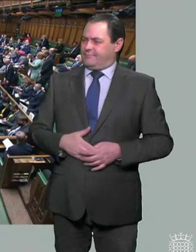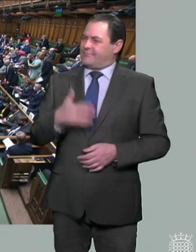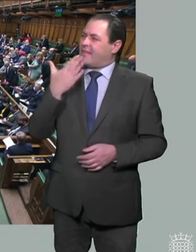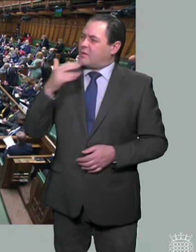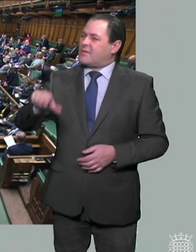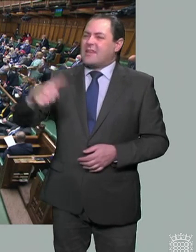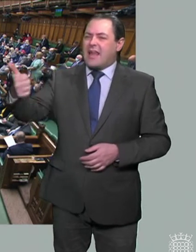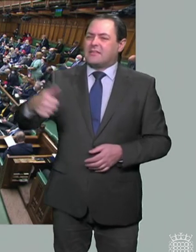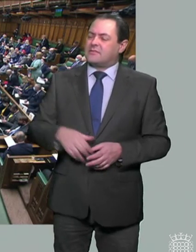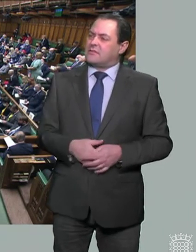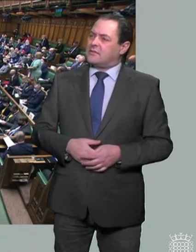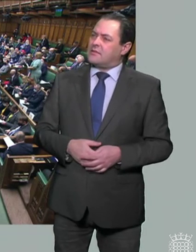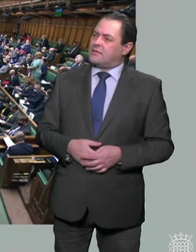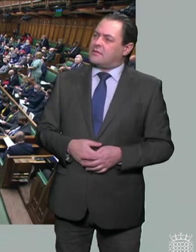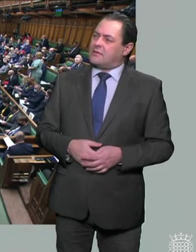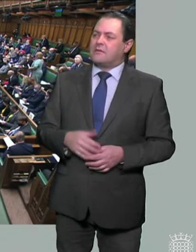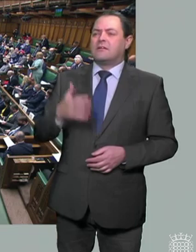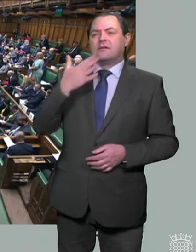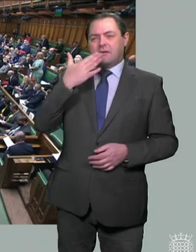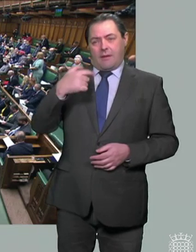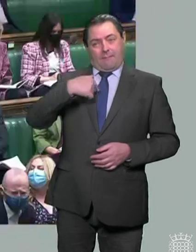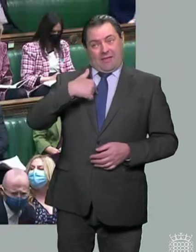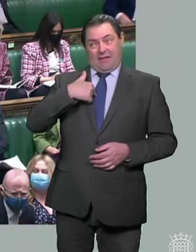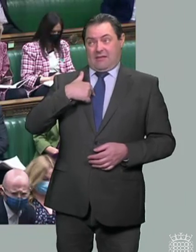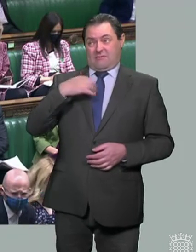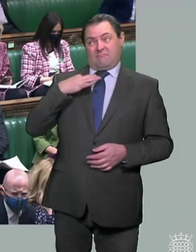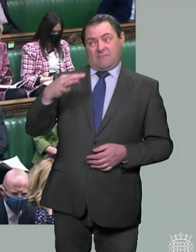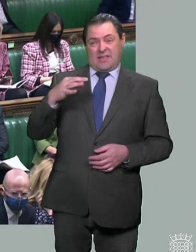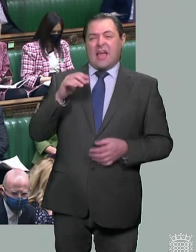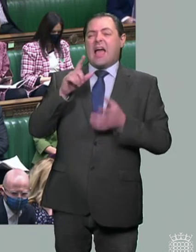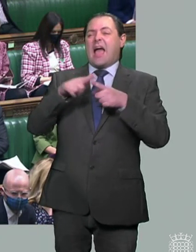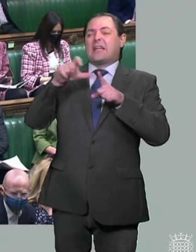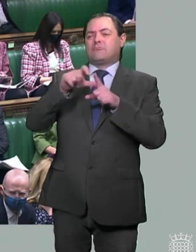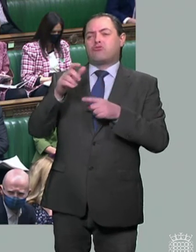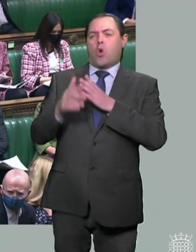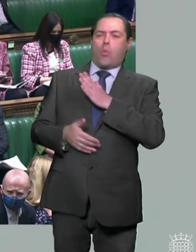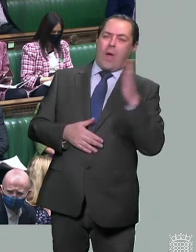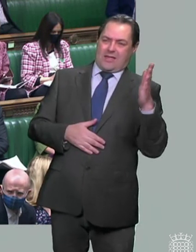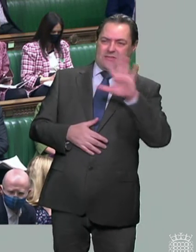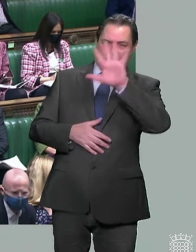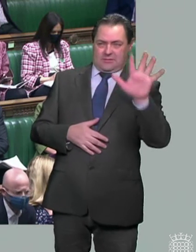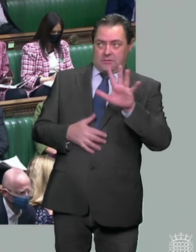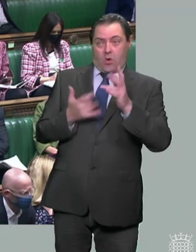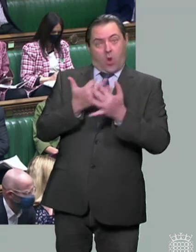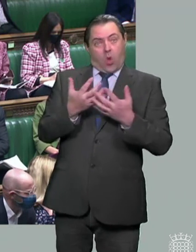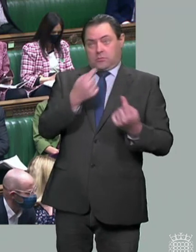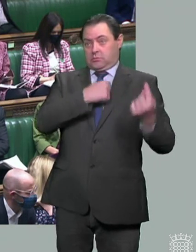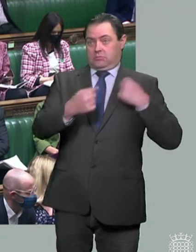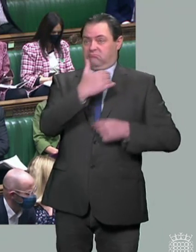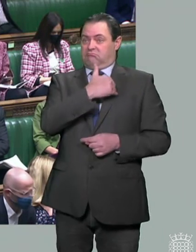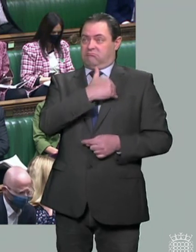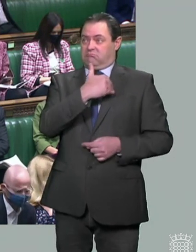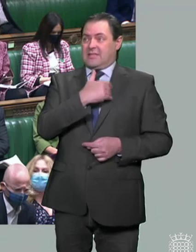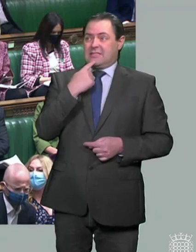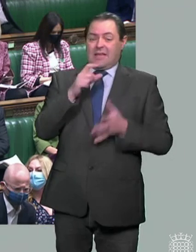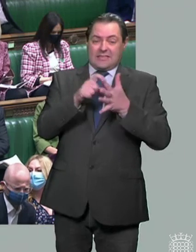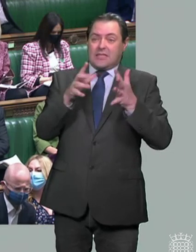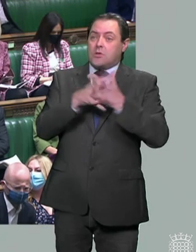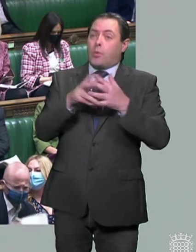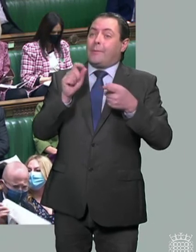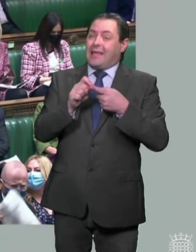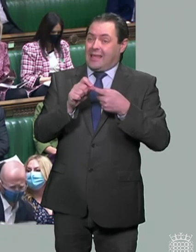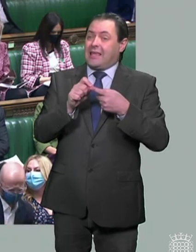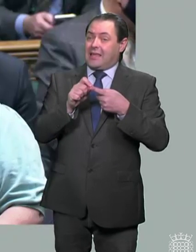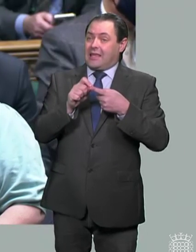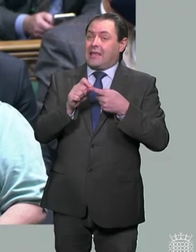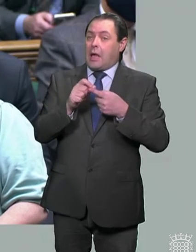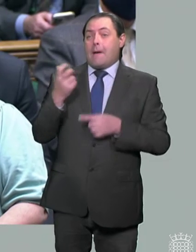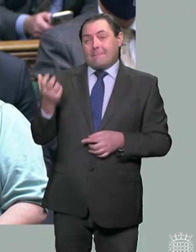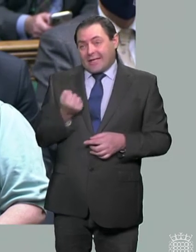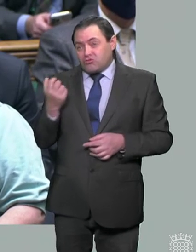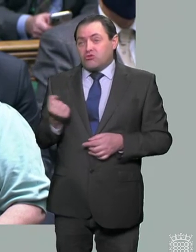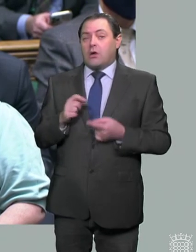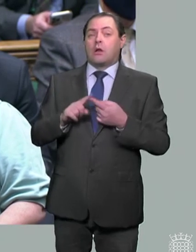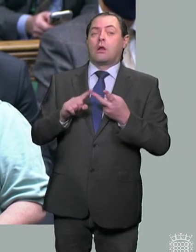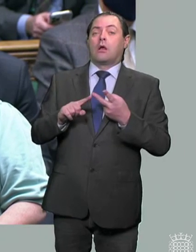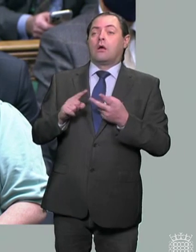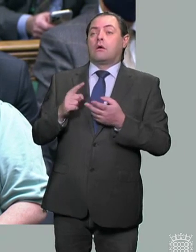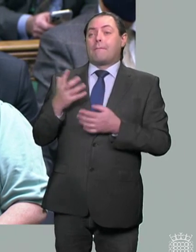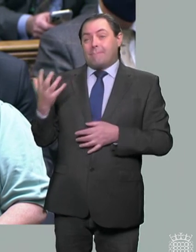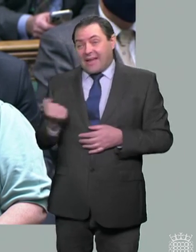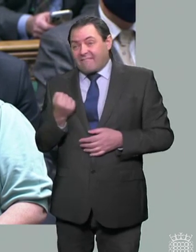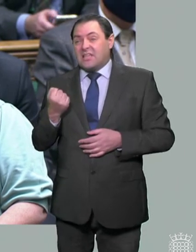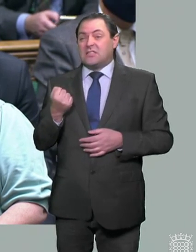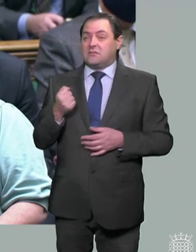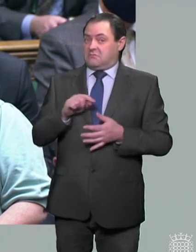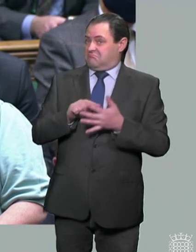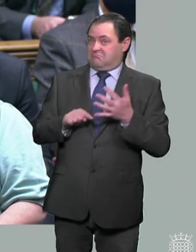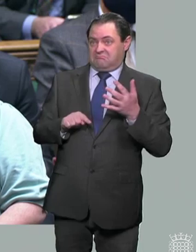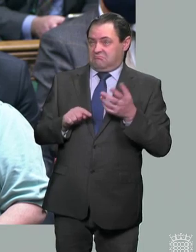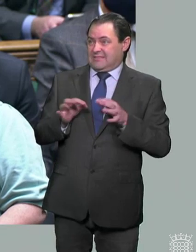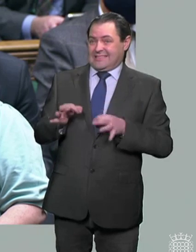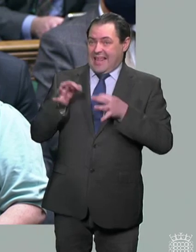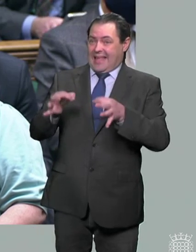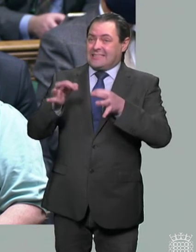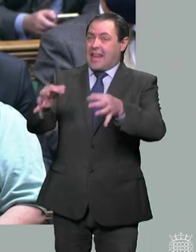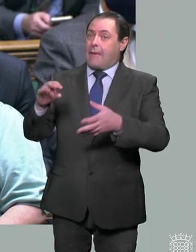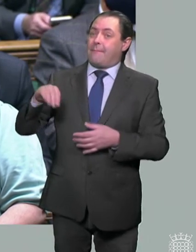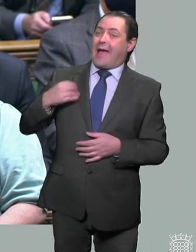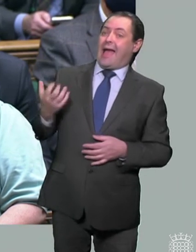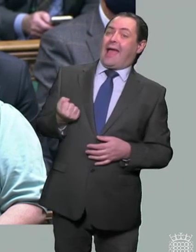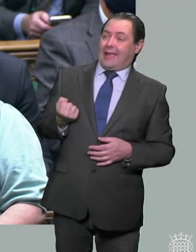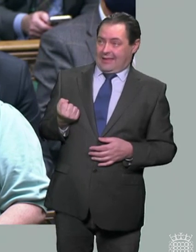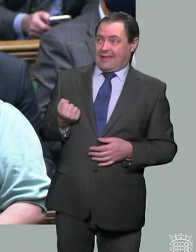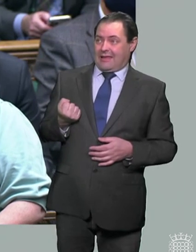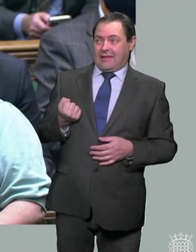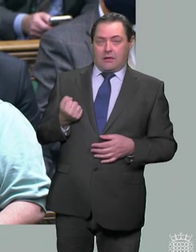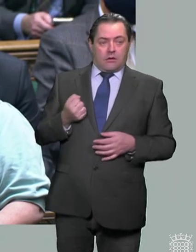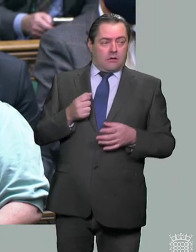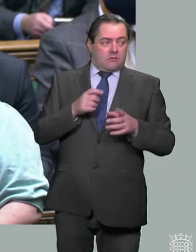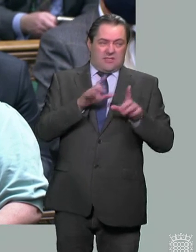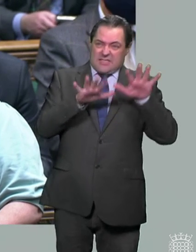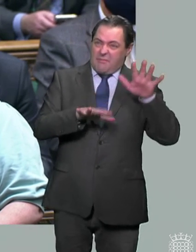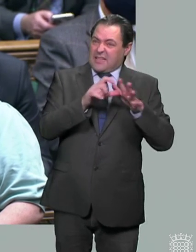In my constituency of Edinburgh West, numerous people come to us with delays from the Department for Work and Pensions with pensions and benefits, to add to the delays that others are facing with passports and with the Driver and Vehicle Licensing Agency.